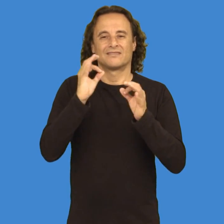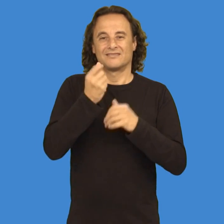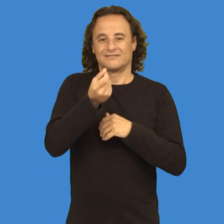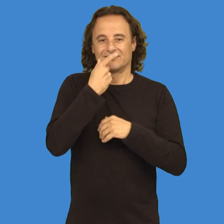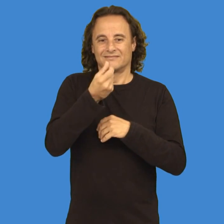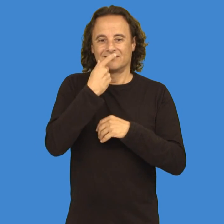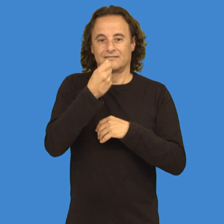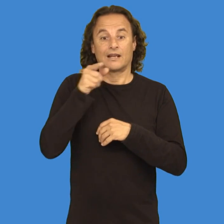droga